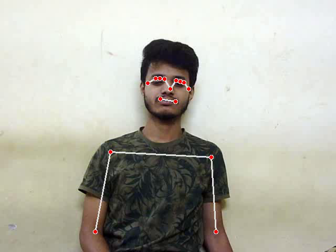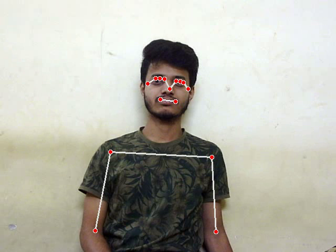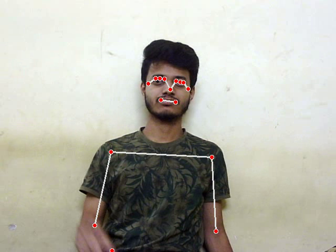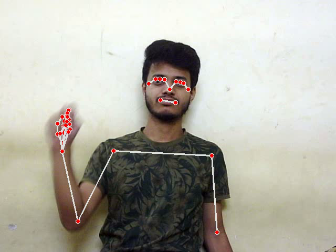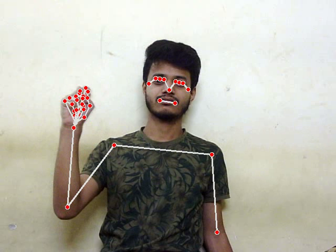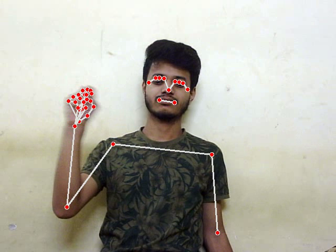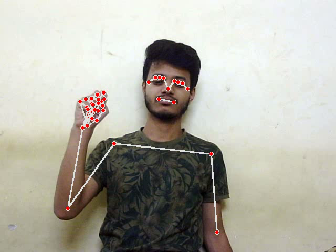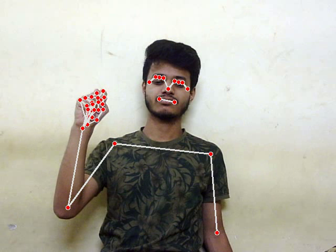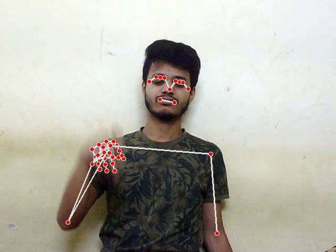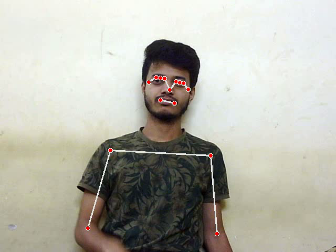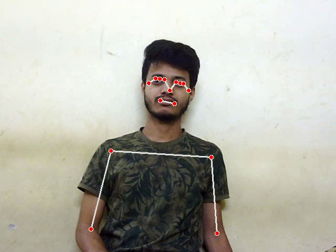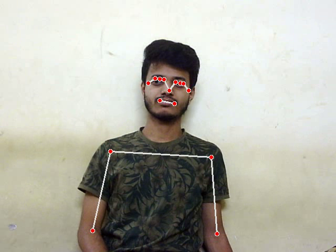bathroom